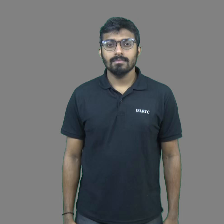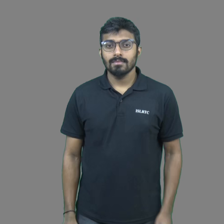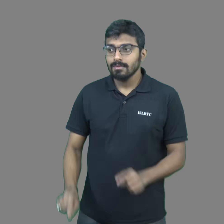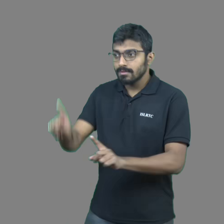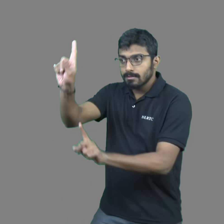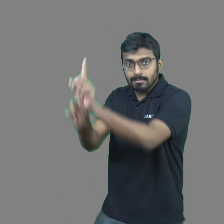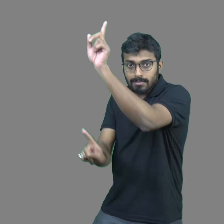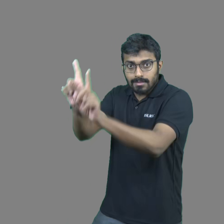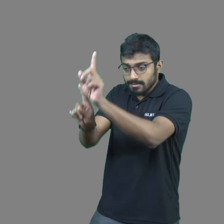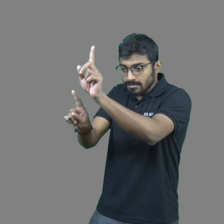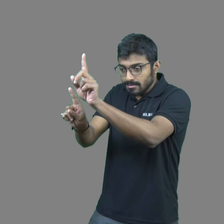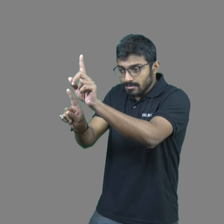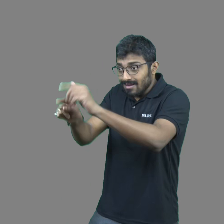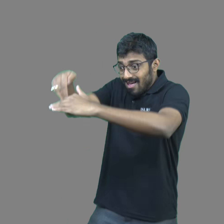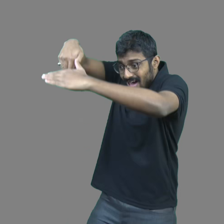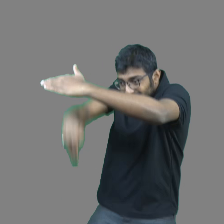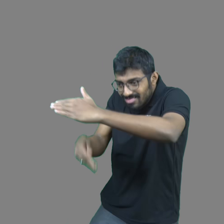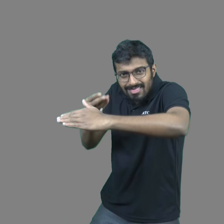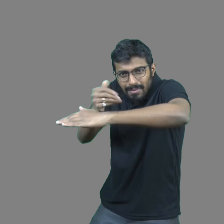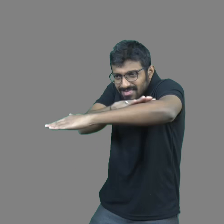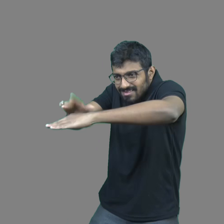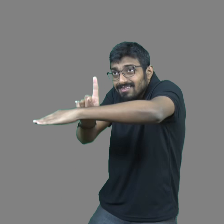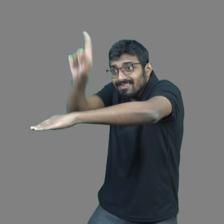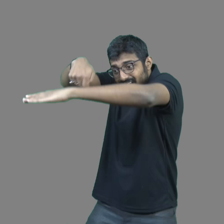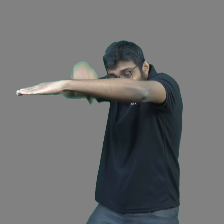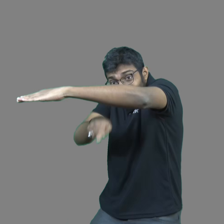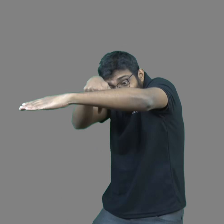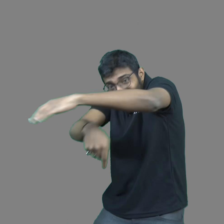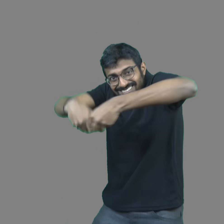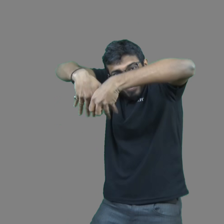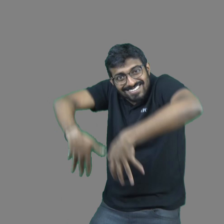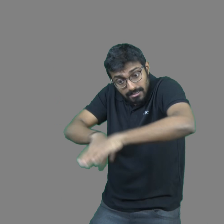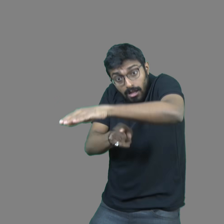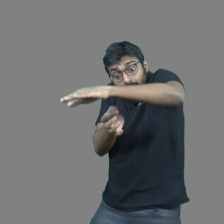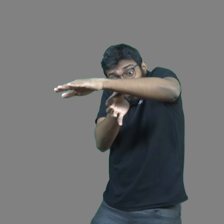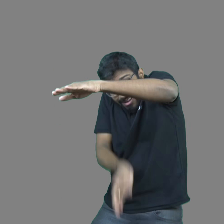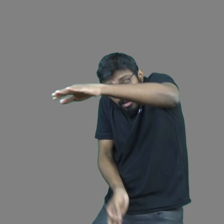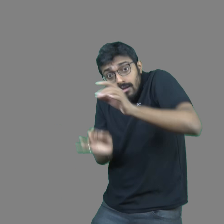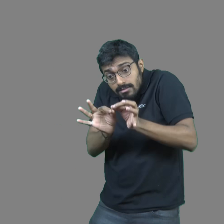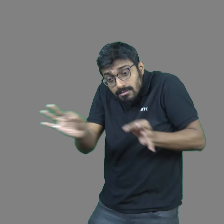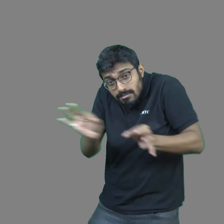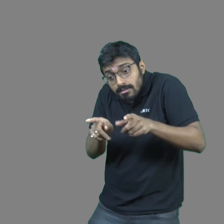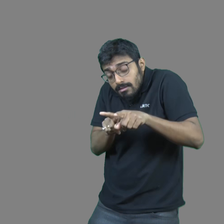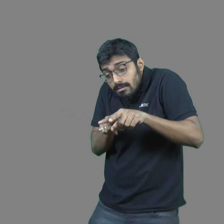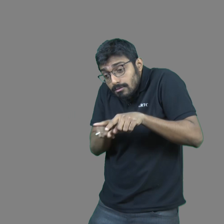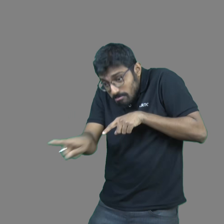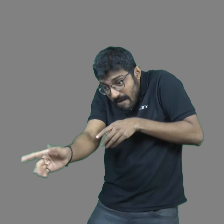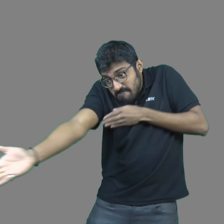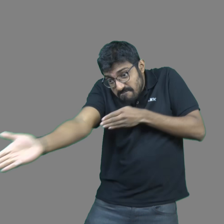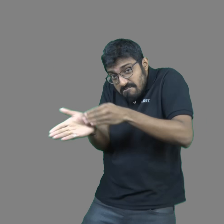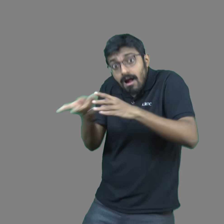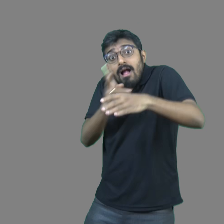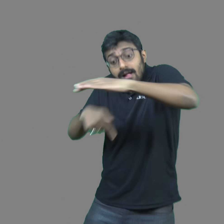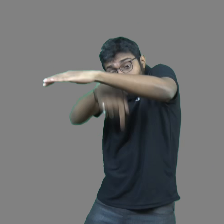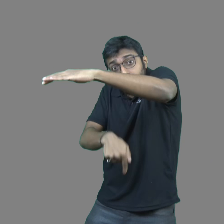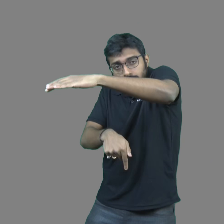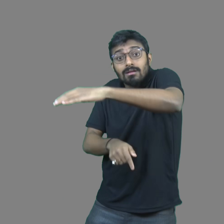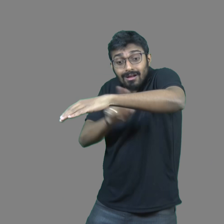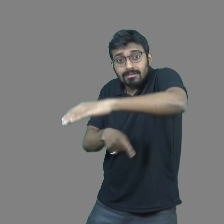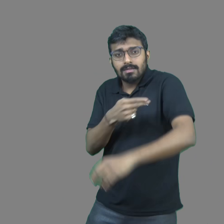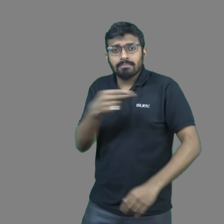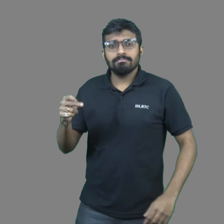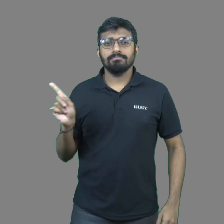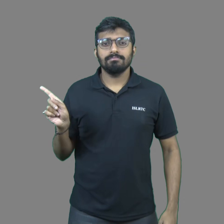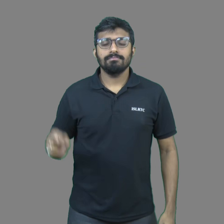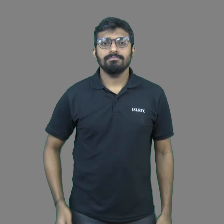Depth of Roots